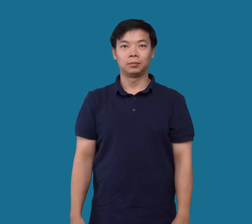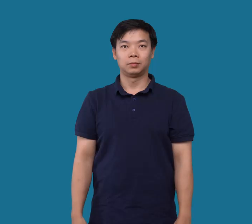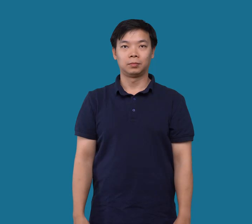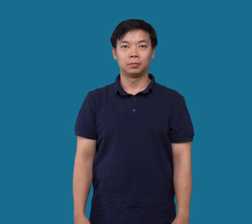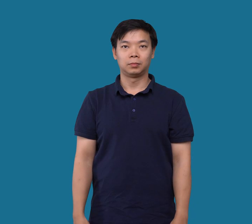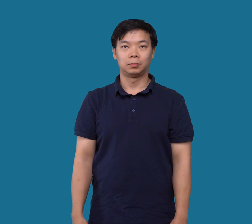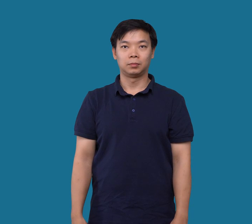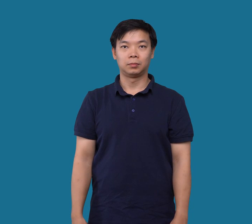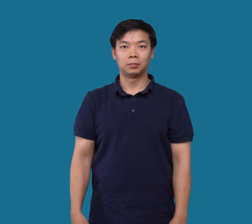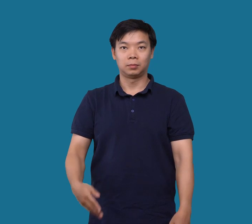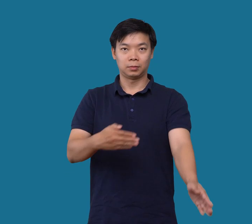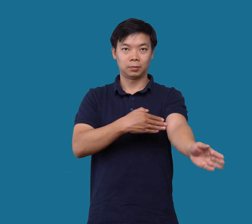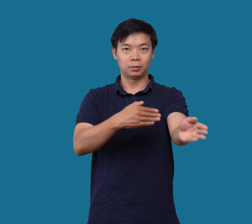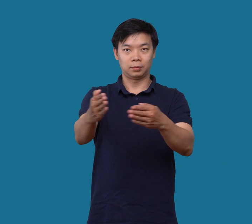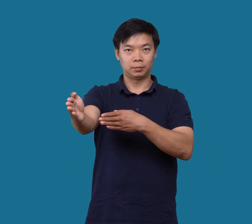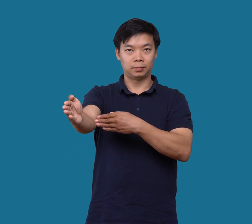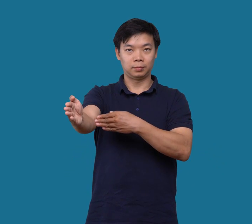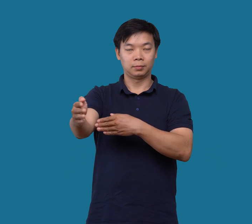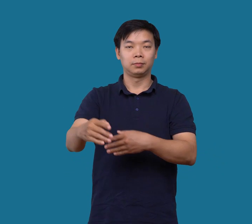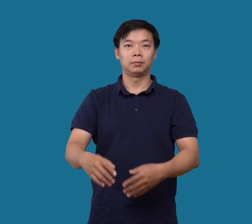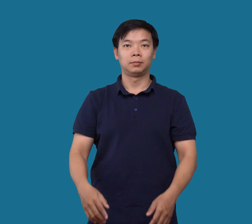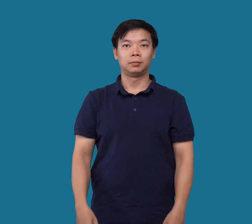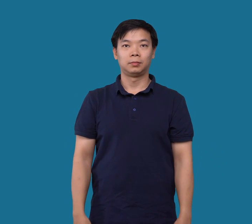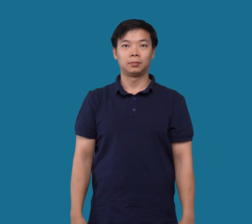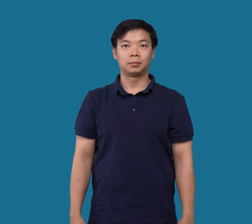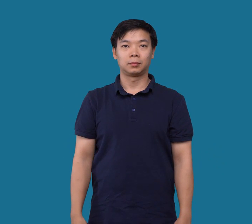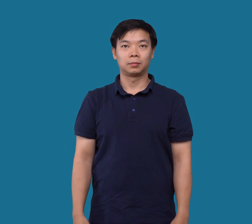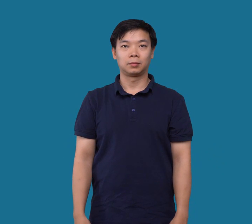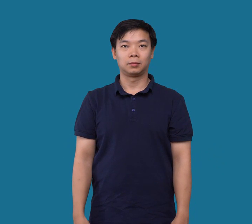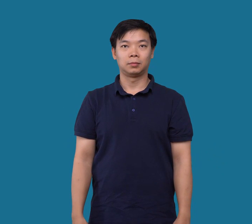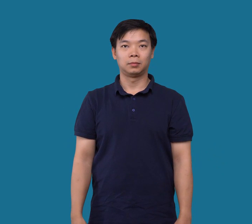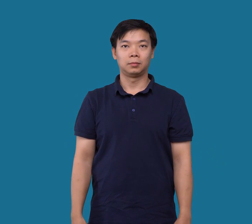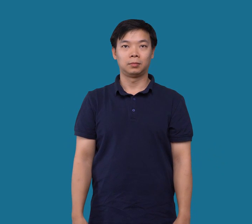giao thông